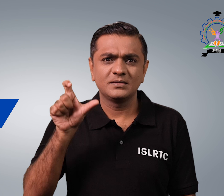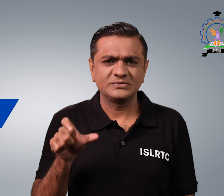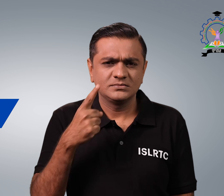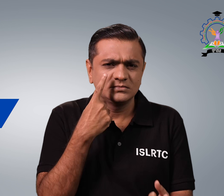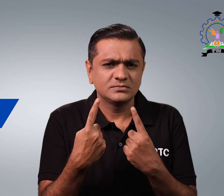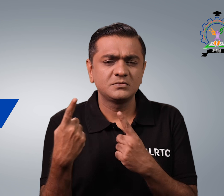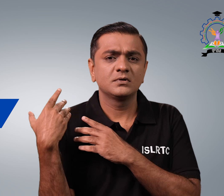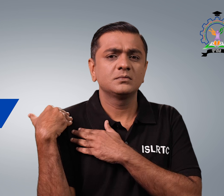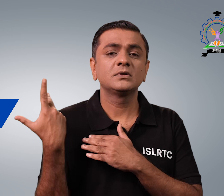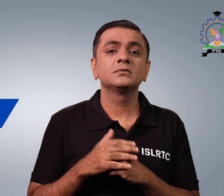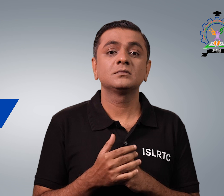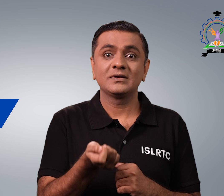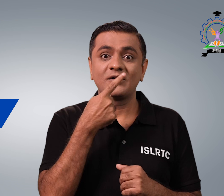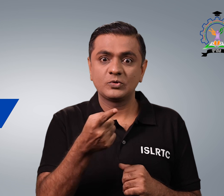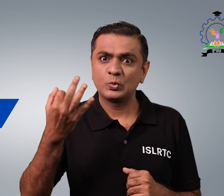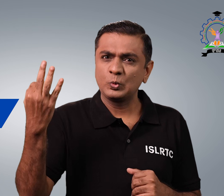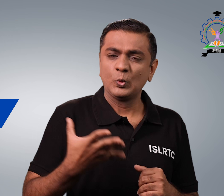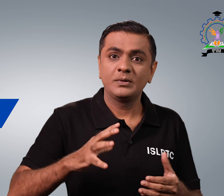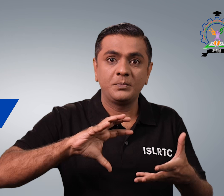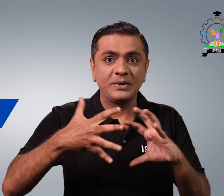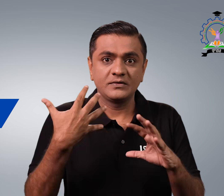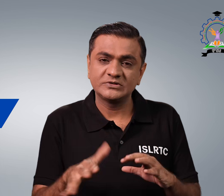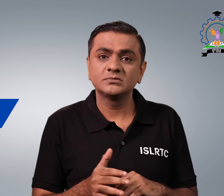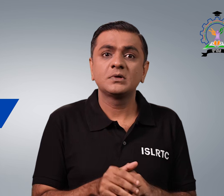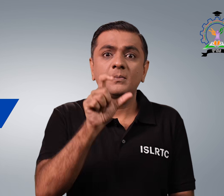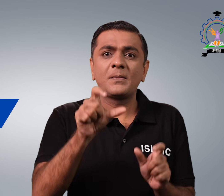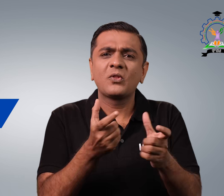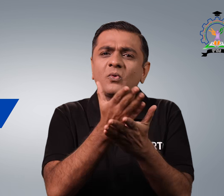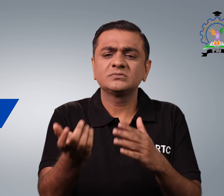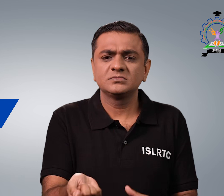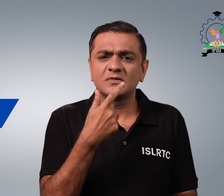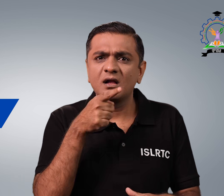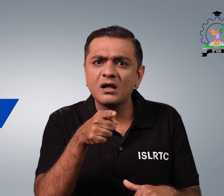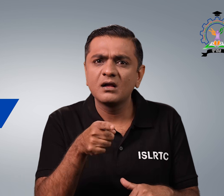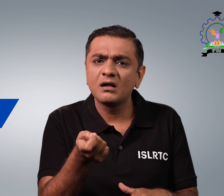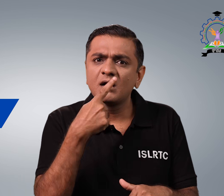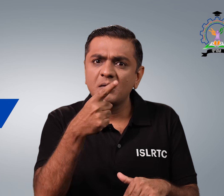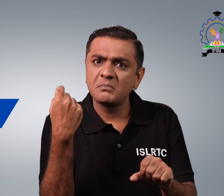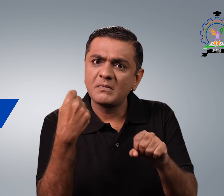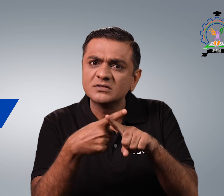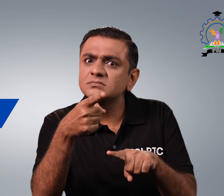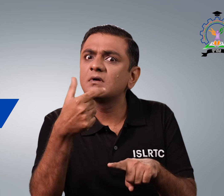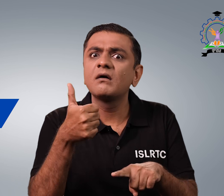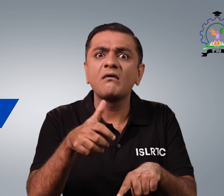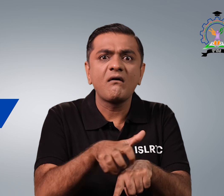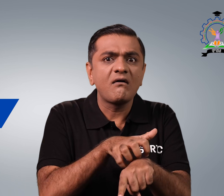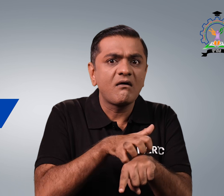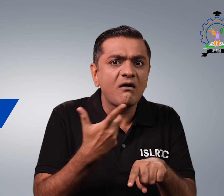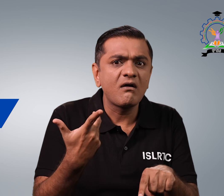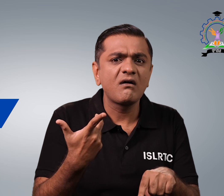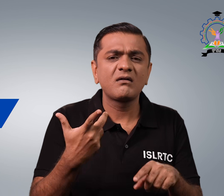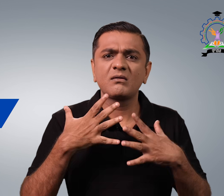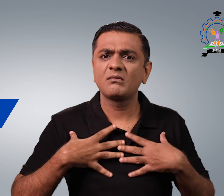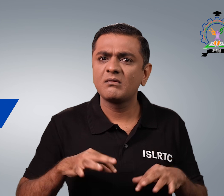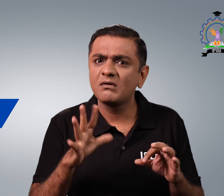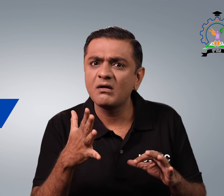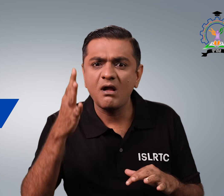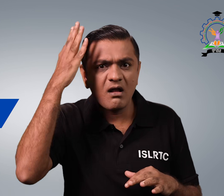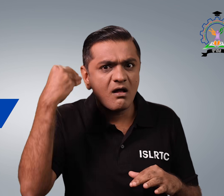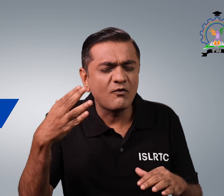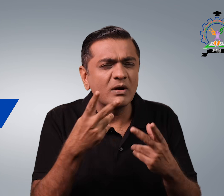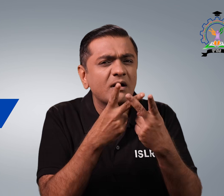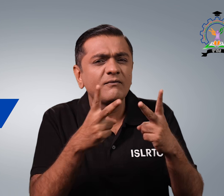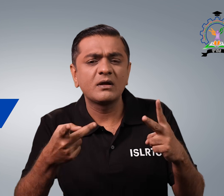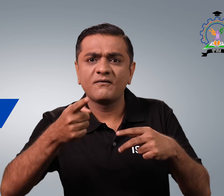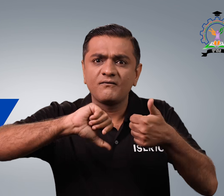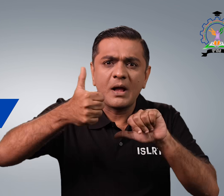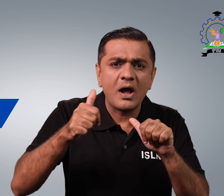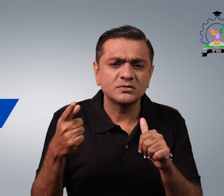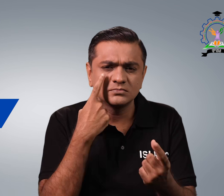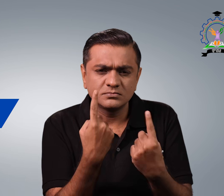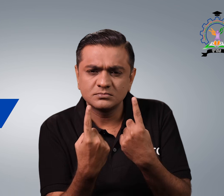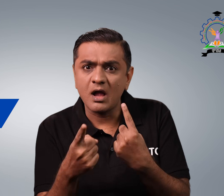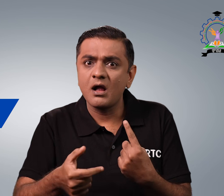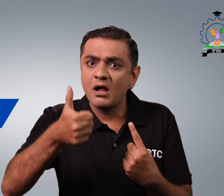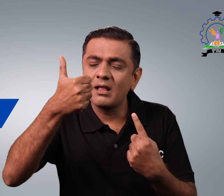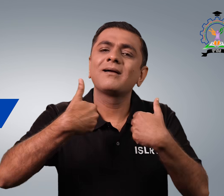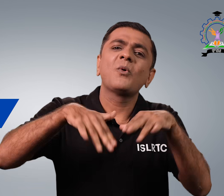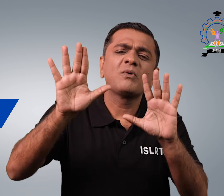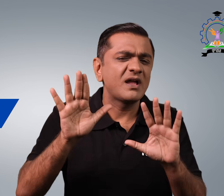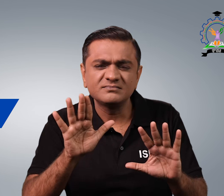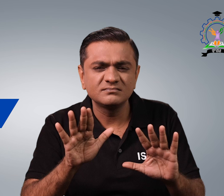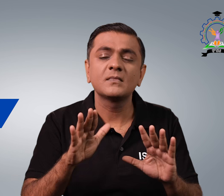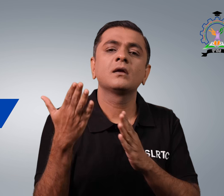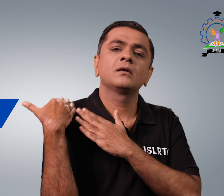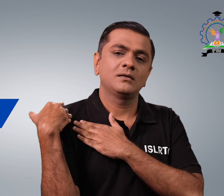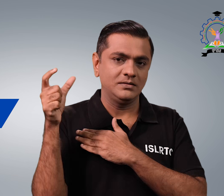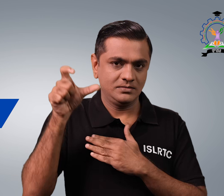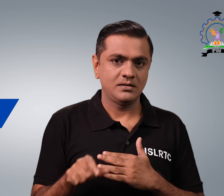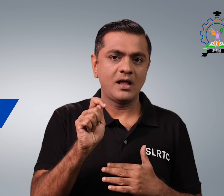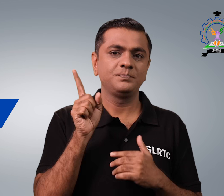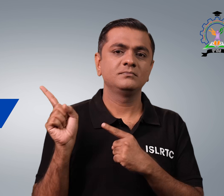A pharmacologist studies the effect of medicines on the body, its symptoms and decides whether to approve it for use or not.